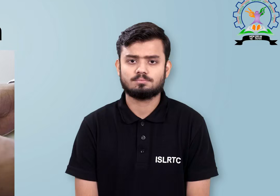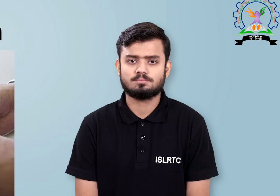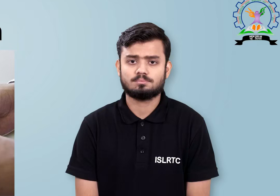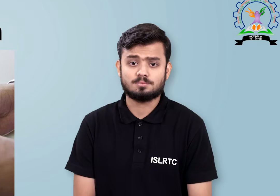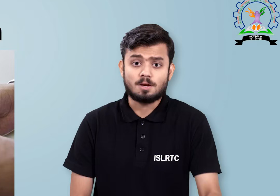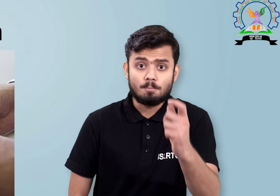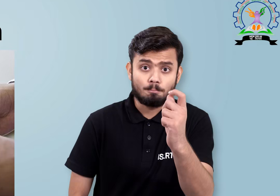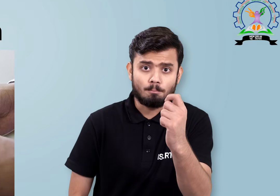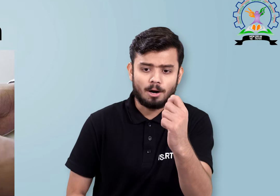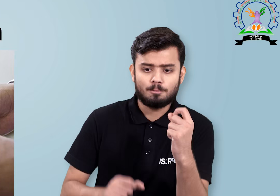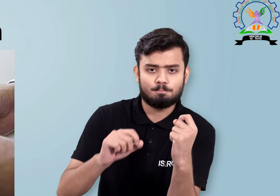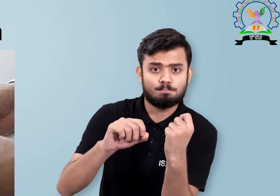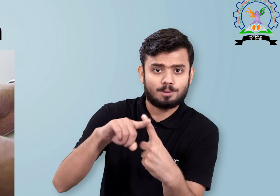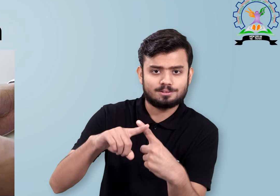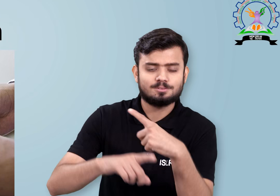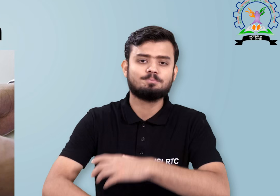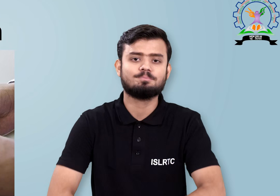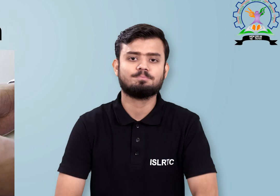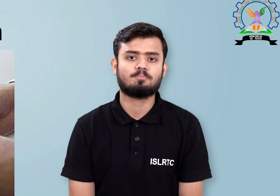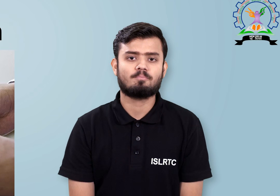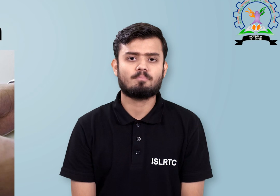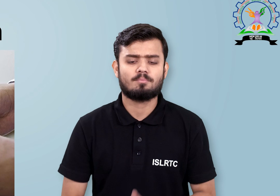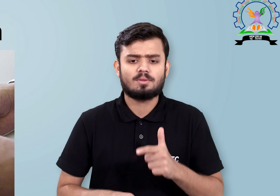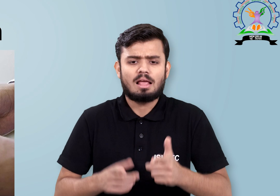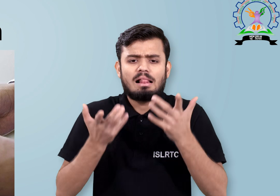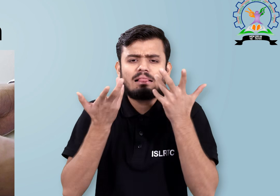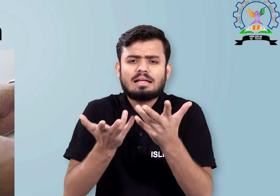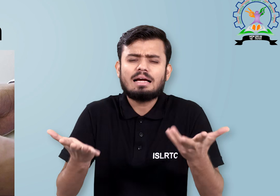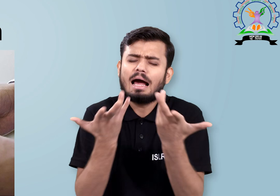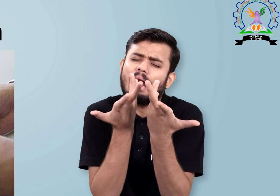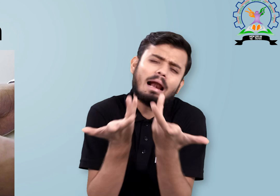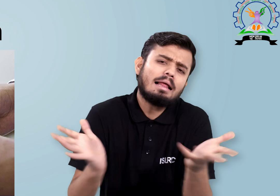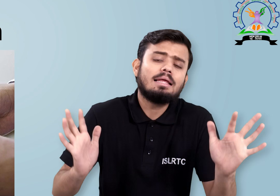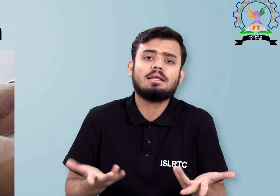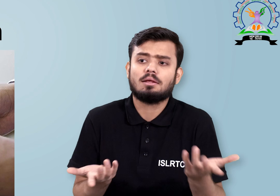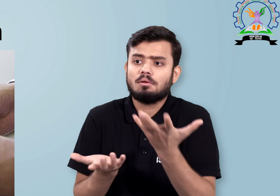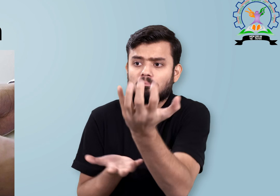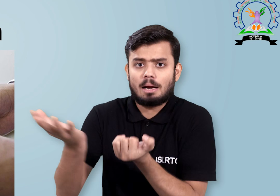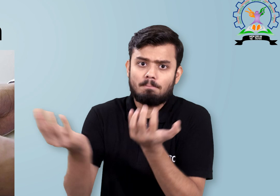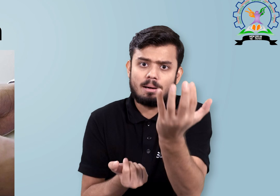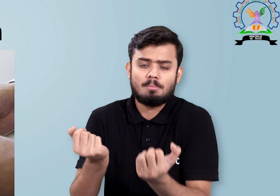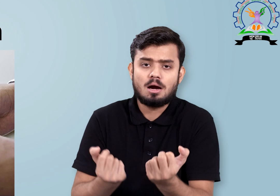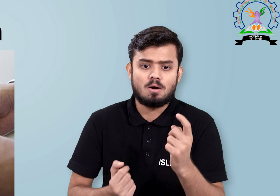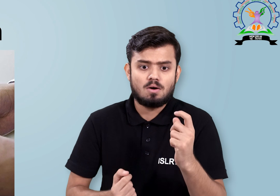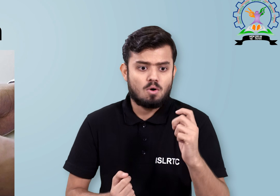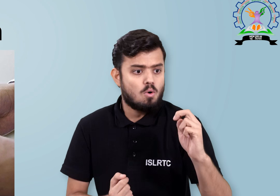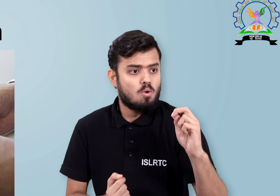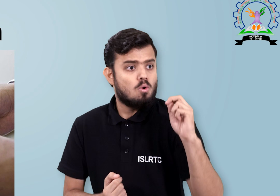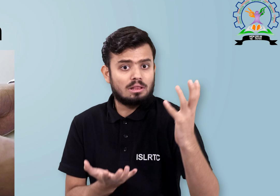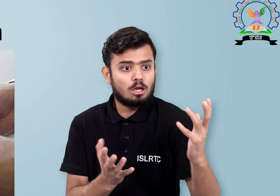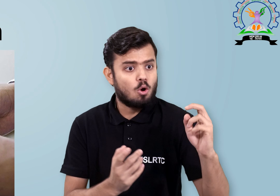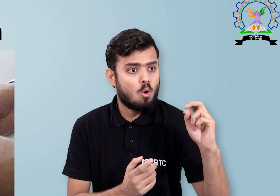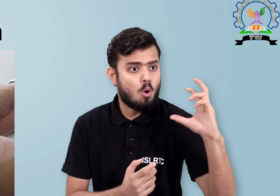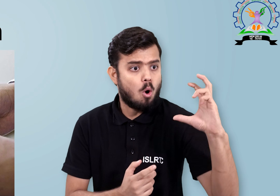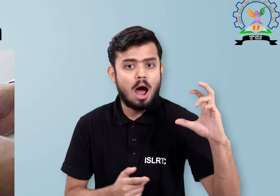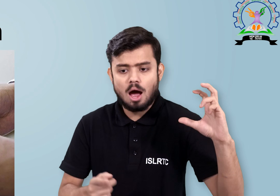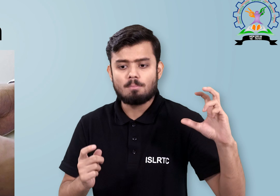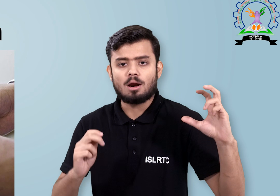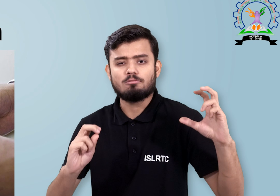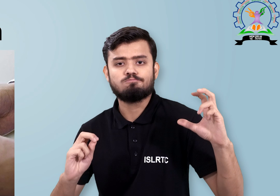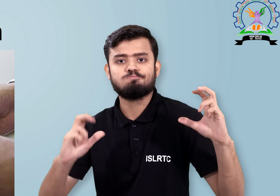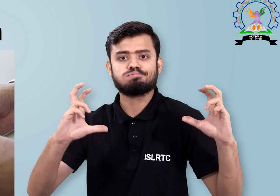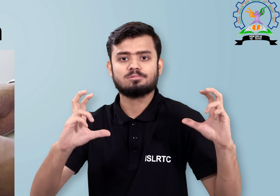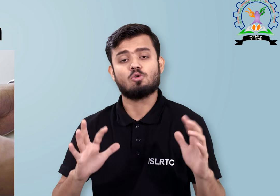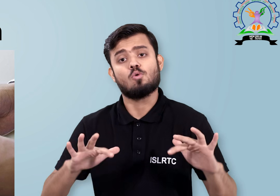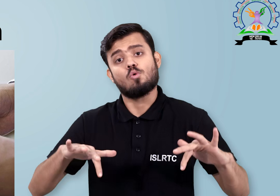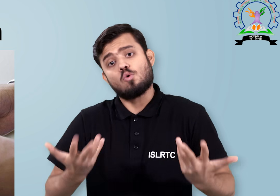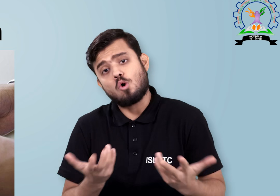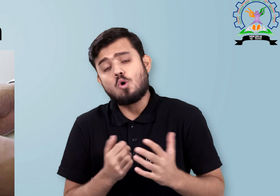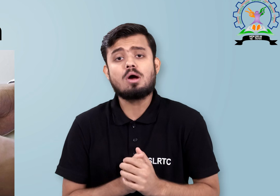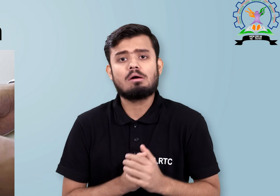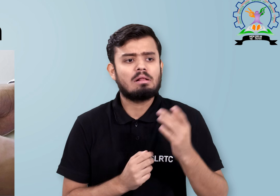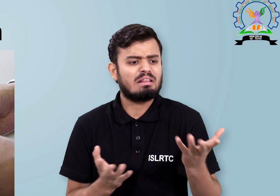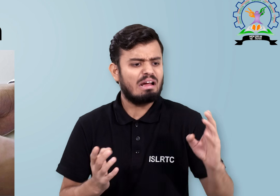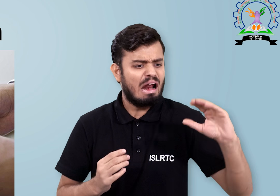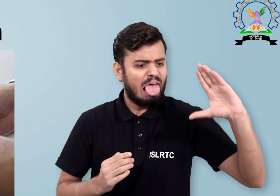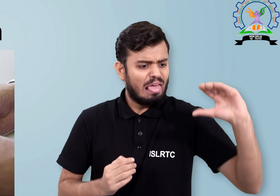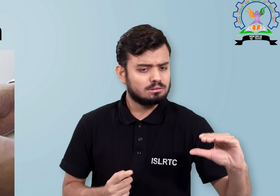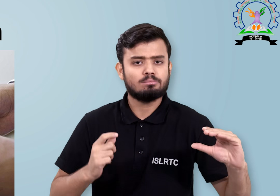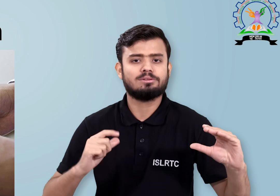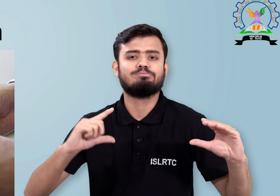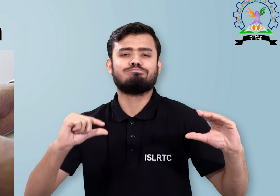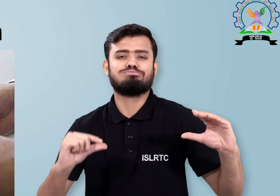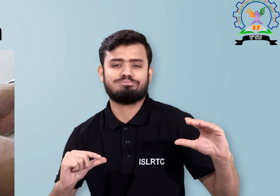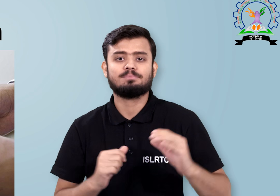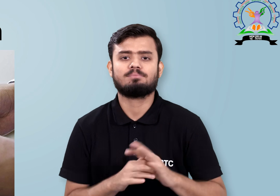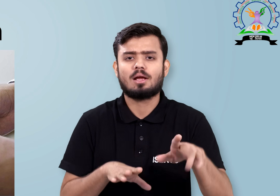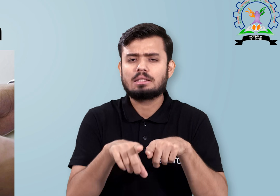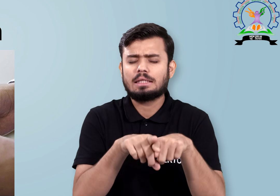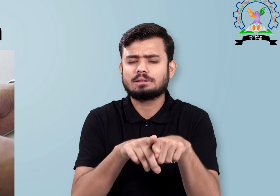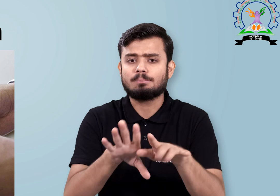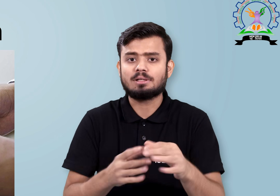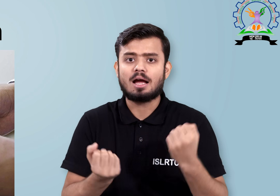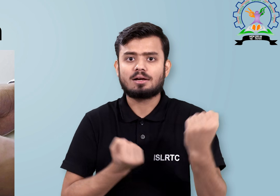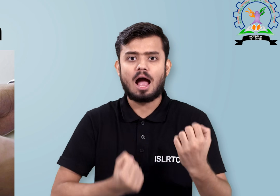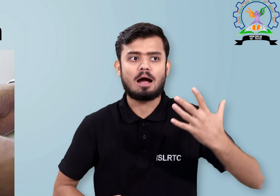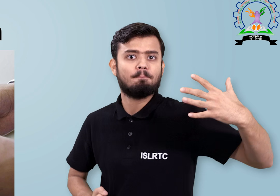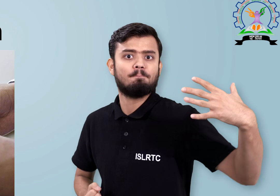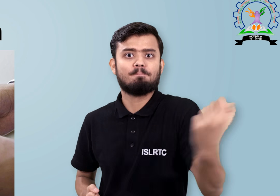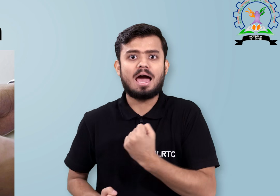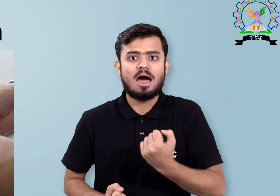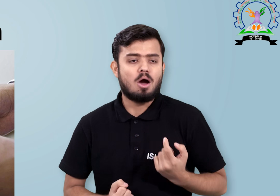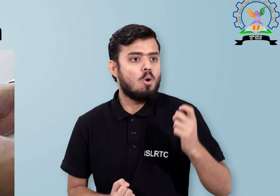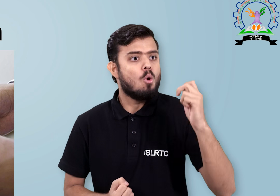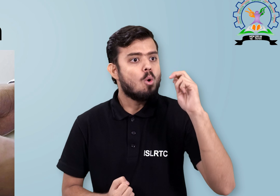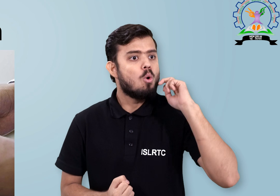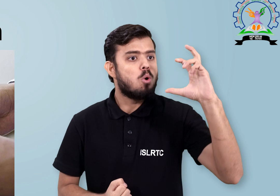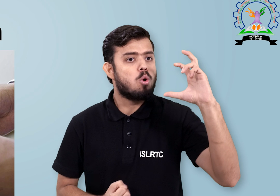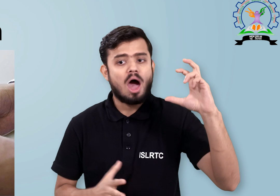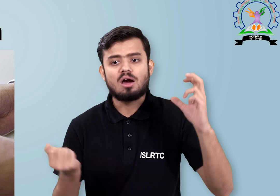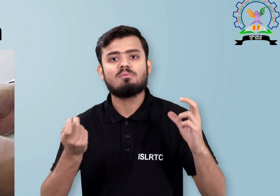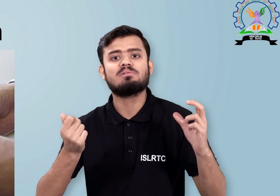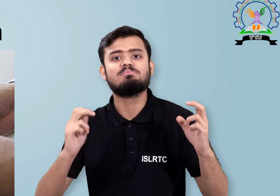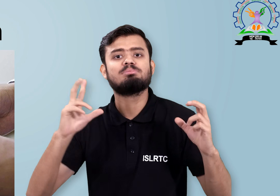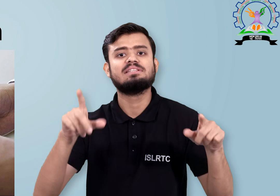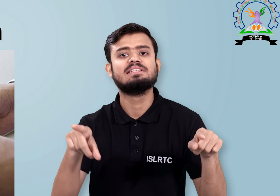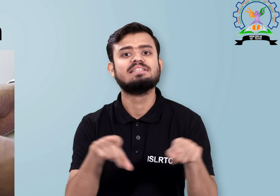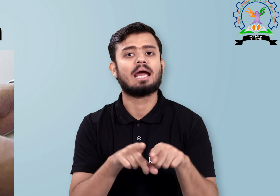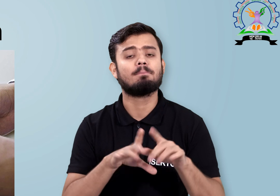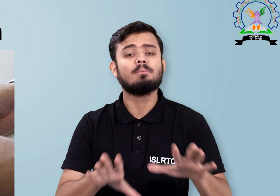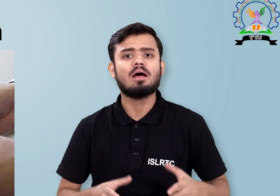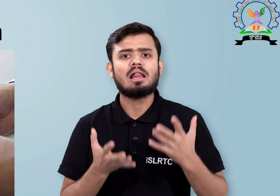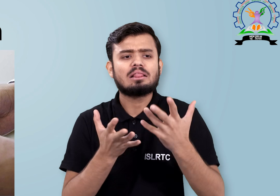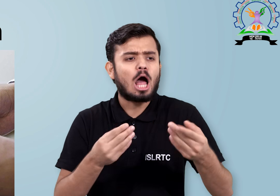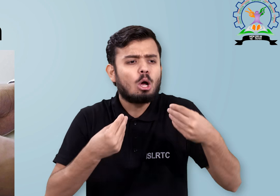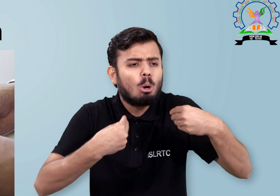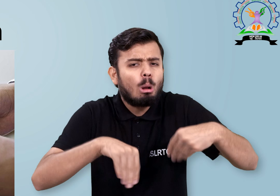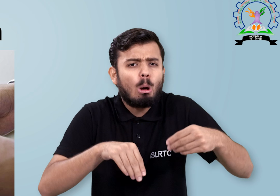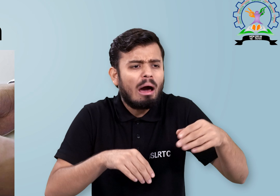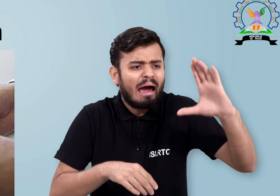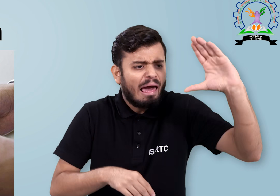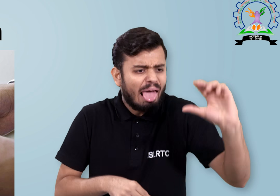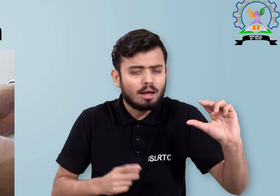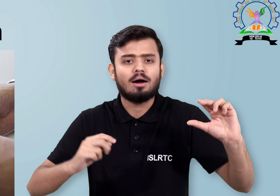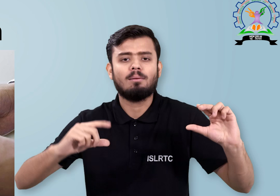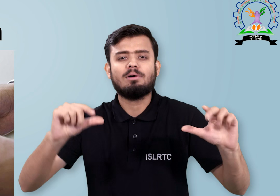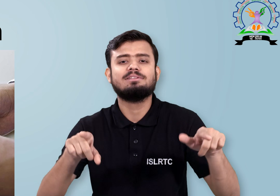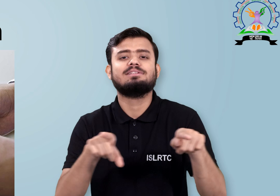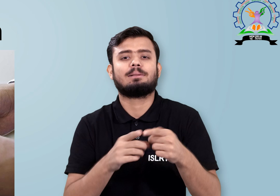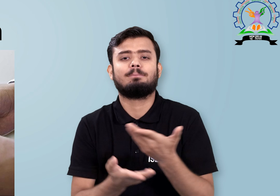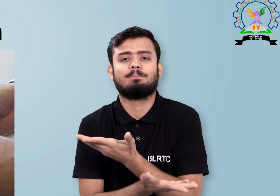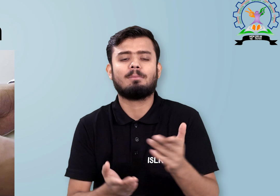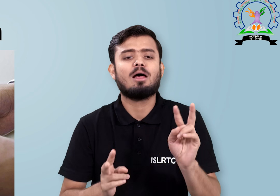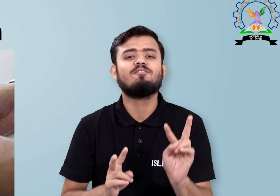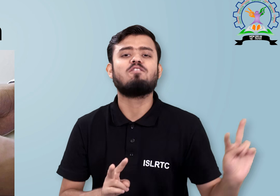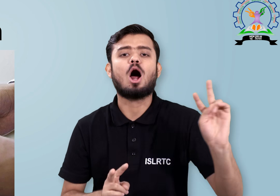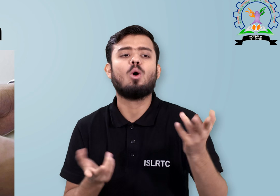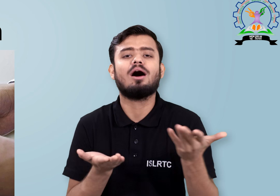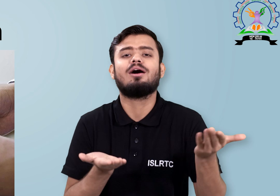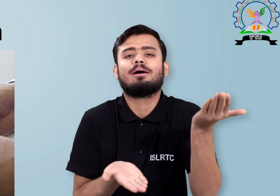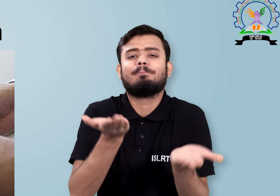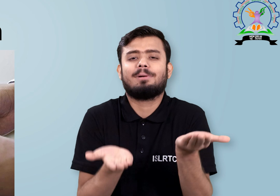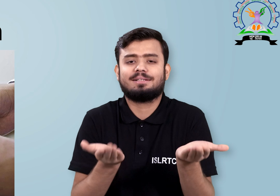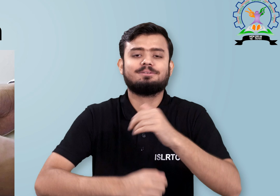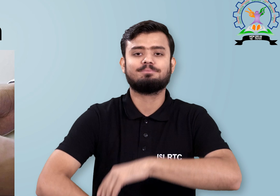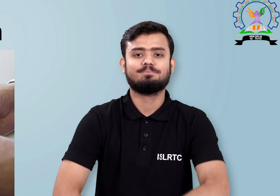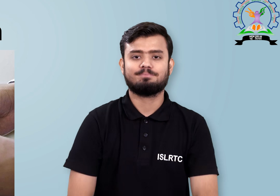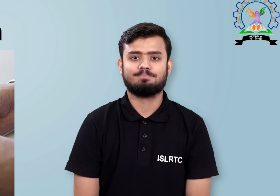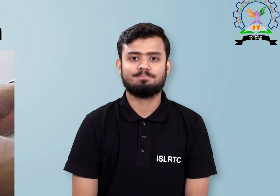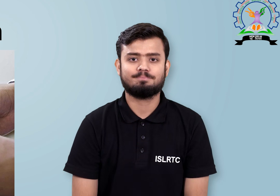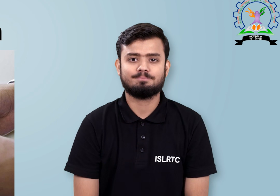Money's worth The monetary value that people place on an object based on the benefit they derive from it.